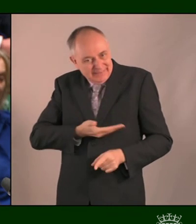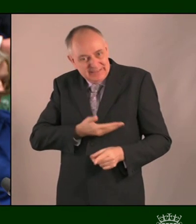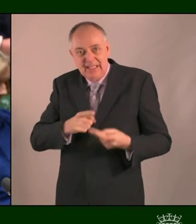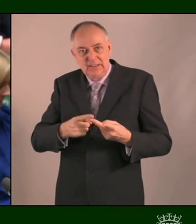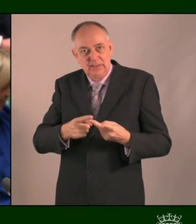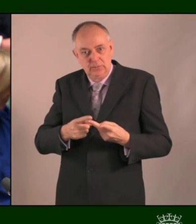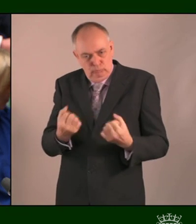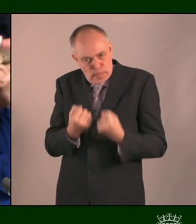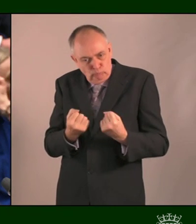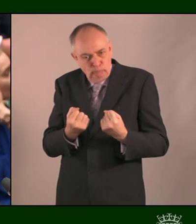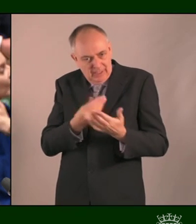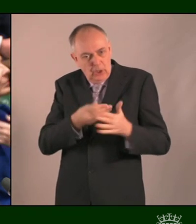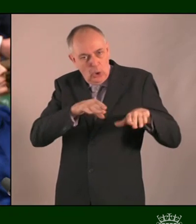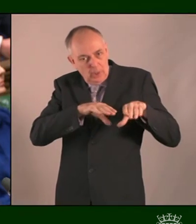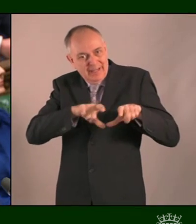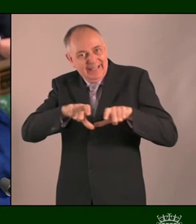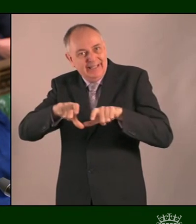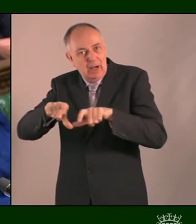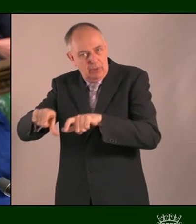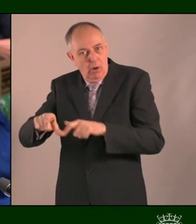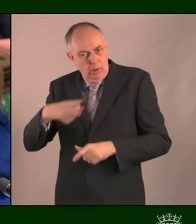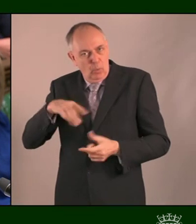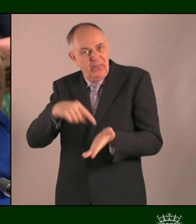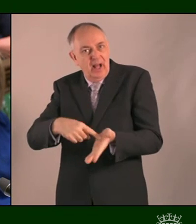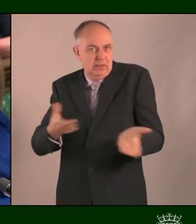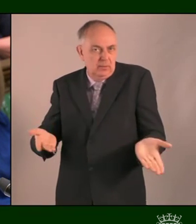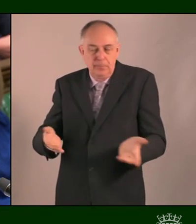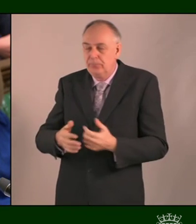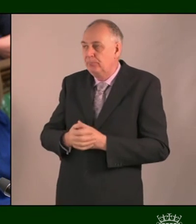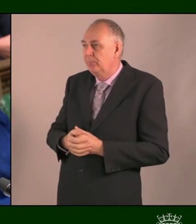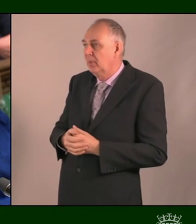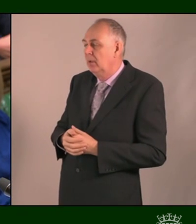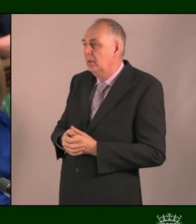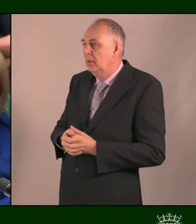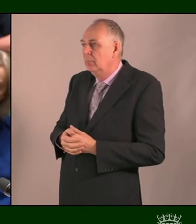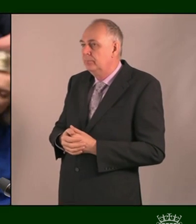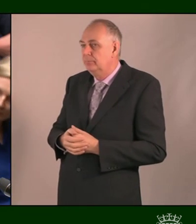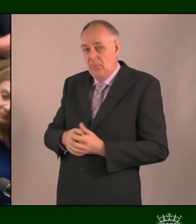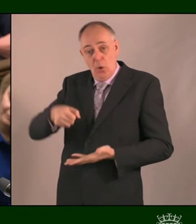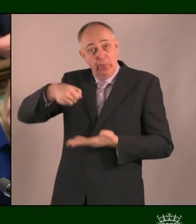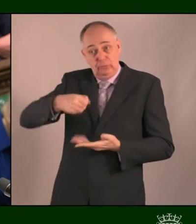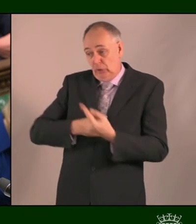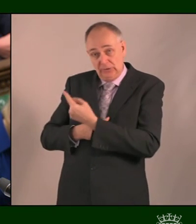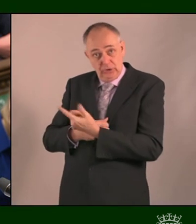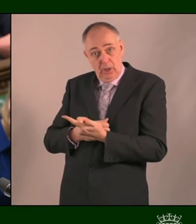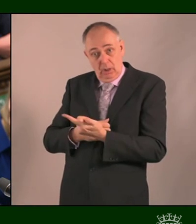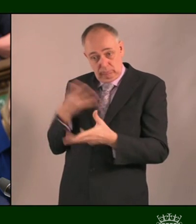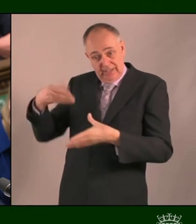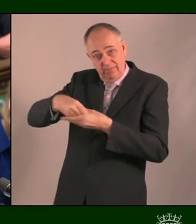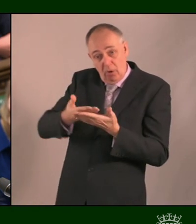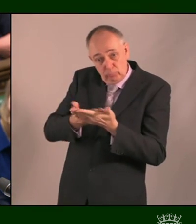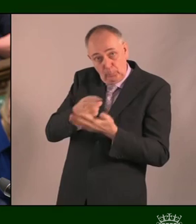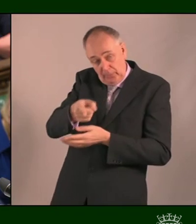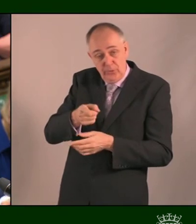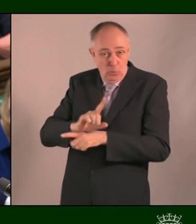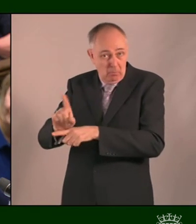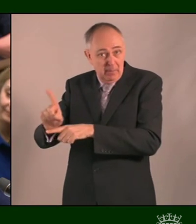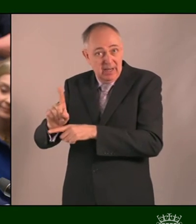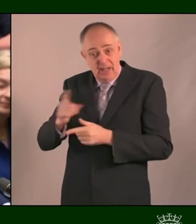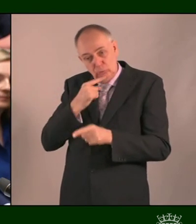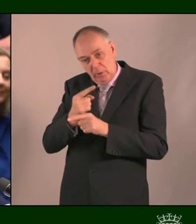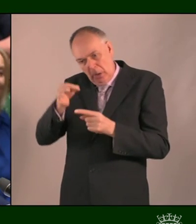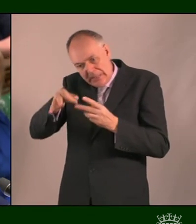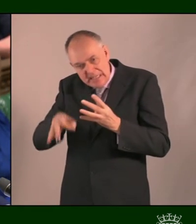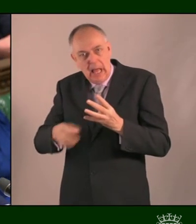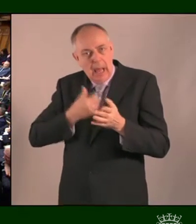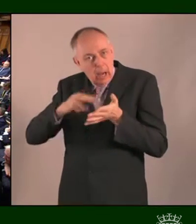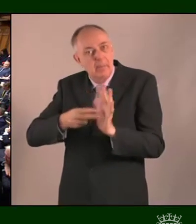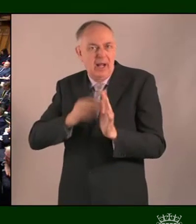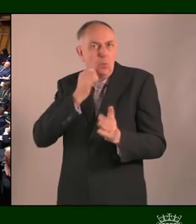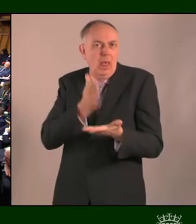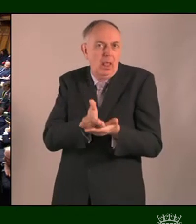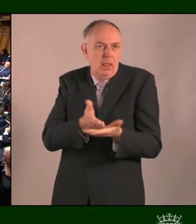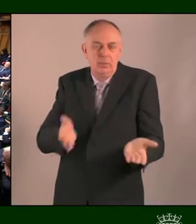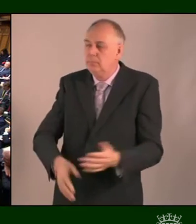No one should be penalised for doing the right thing. I am sure that my right honourable Friend the Chancellor will be happy to engage in further conversations with the right honourable Gentleman about the detail of how we propose to do that.